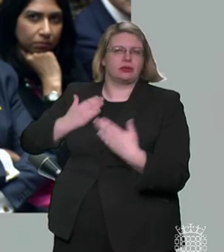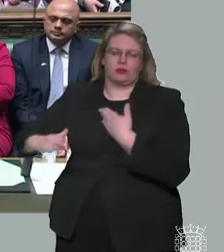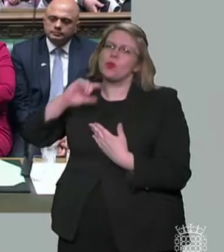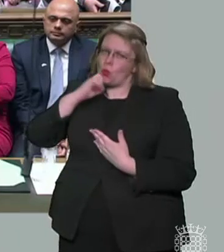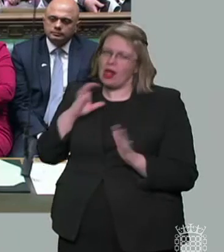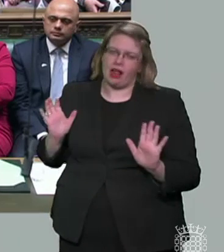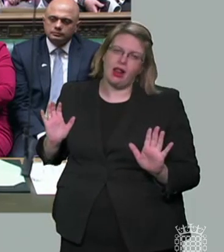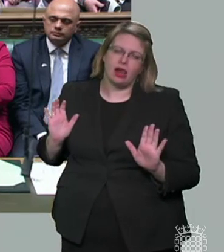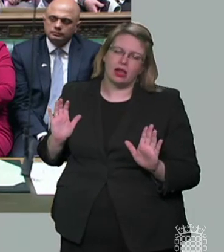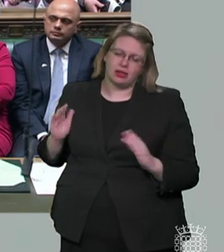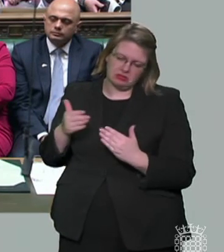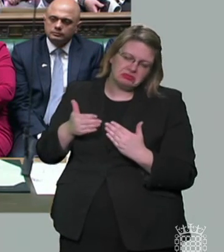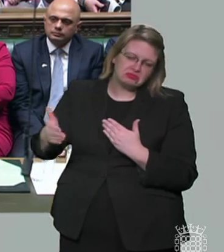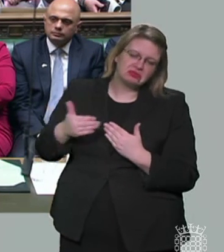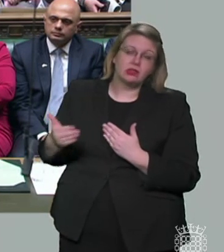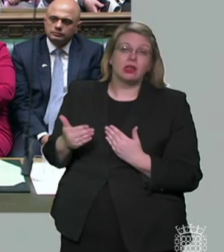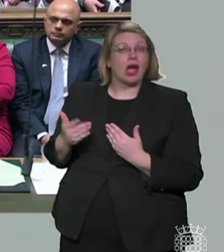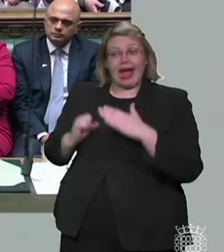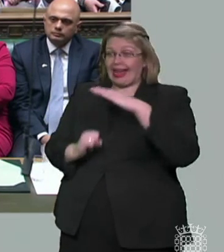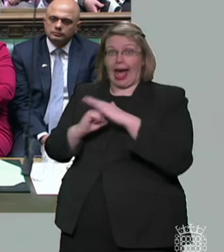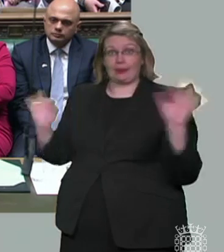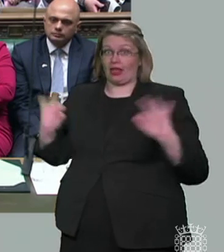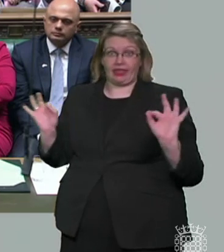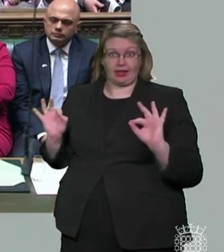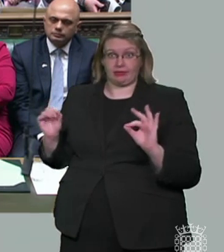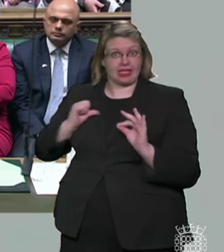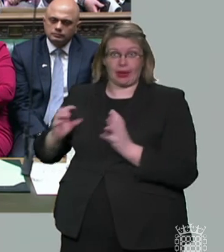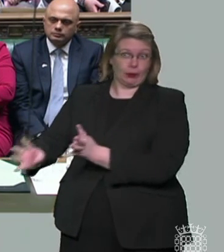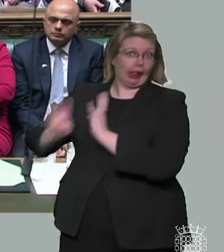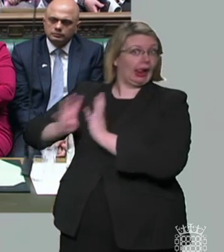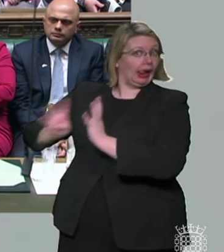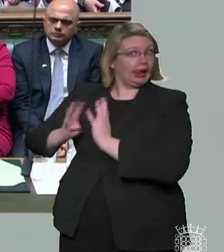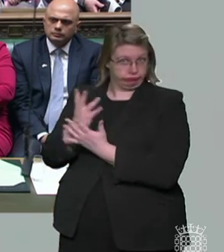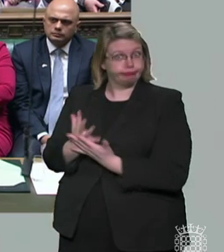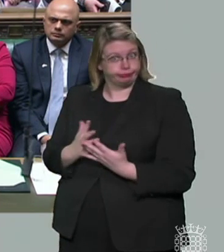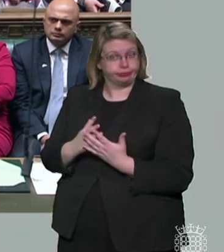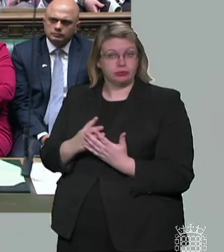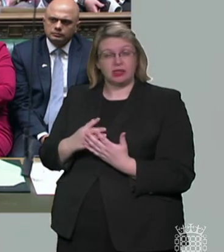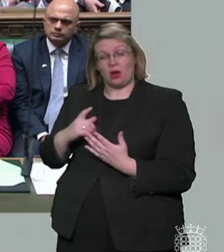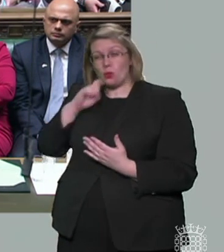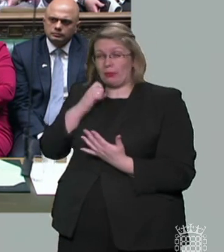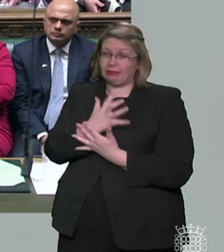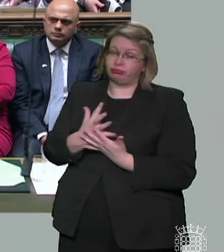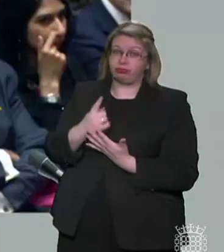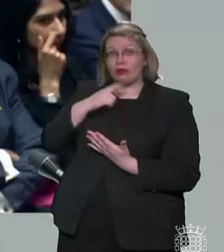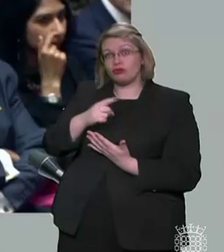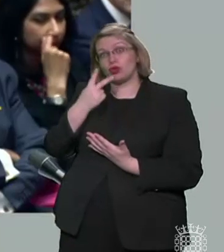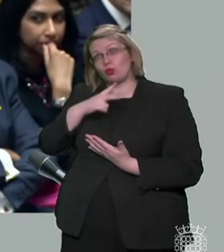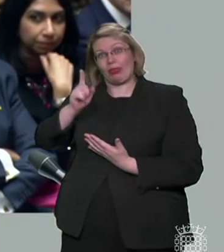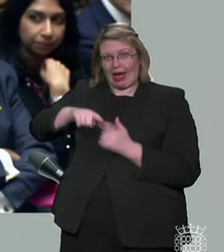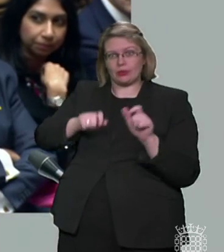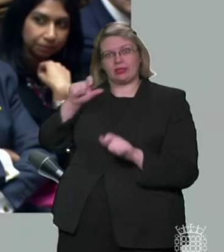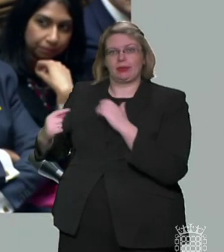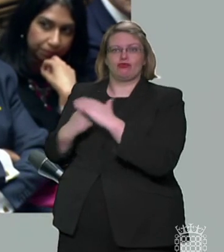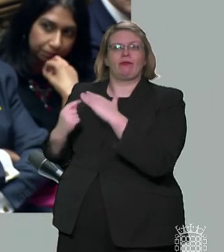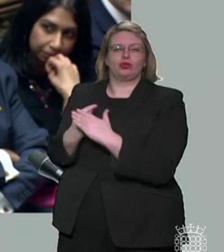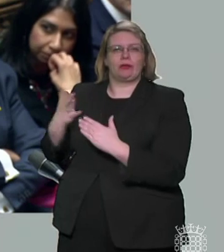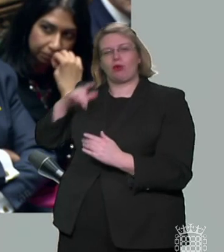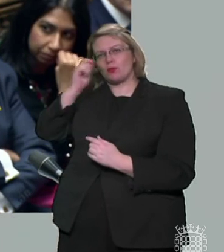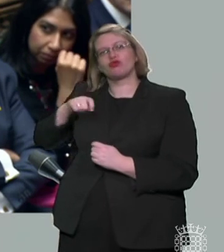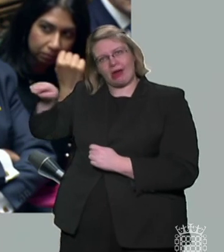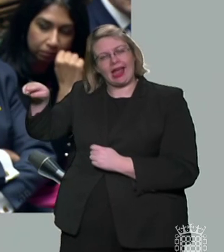They are uncapped and we expect those numbers to rise to in the region of hundreds of thousands.